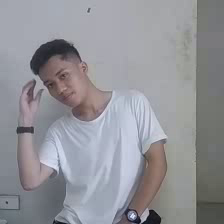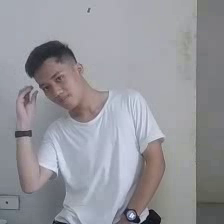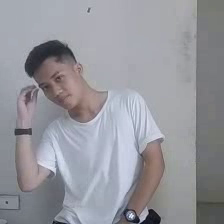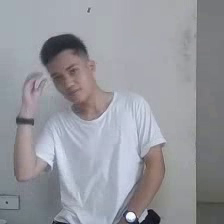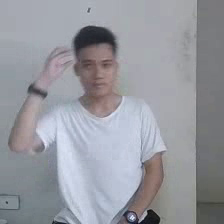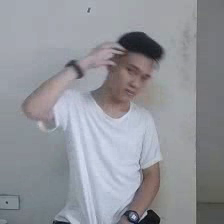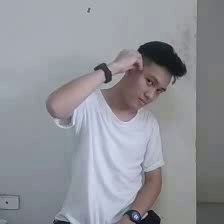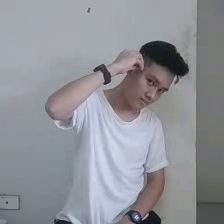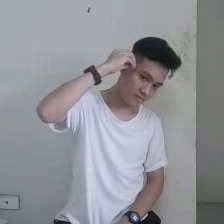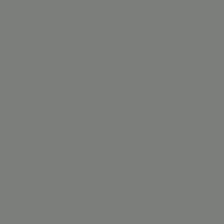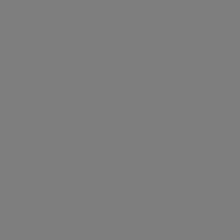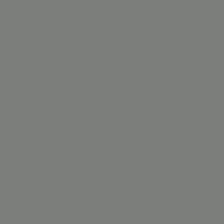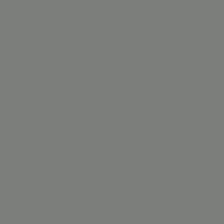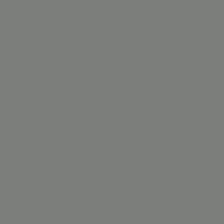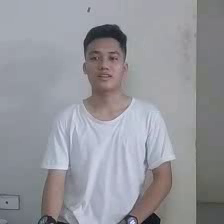Băn khoăn